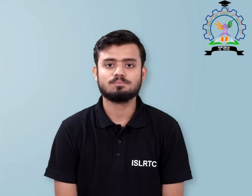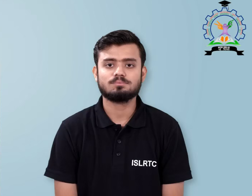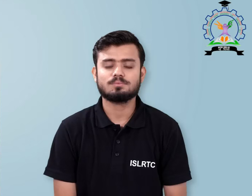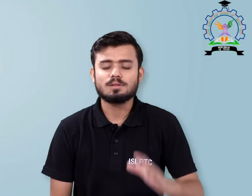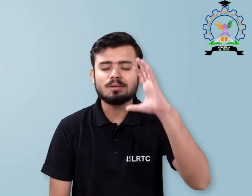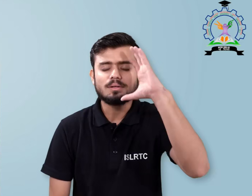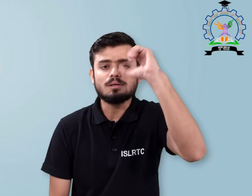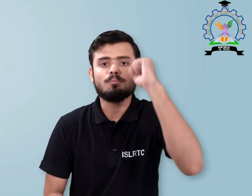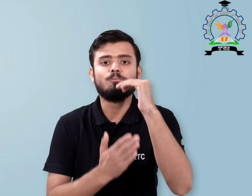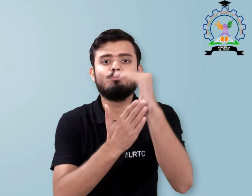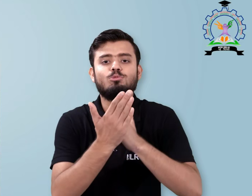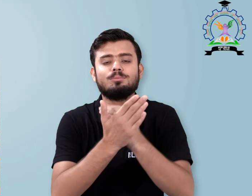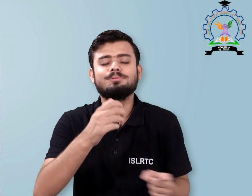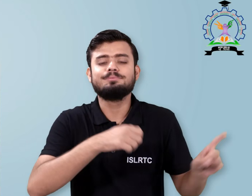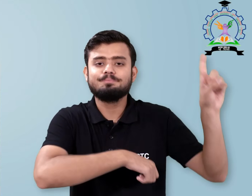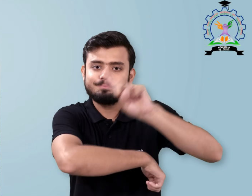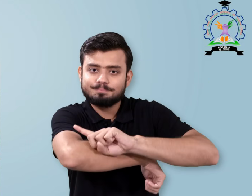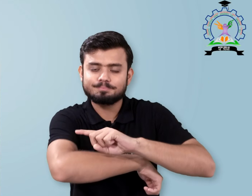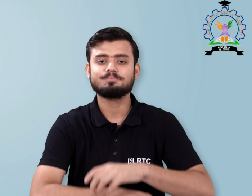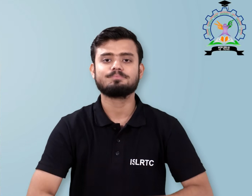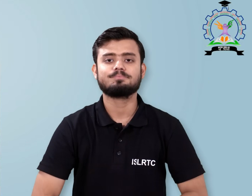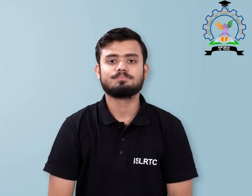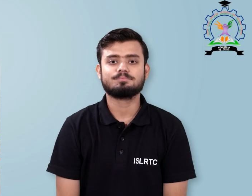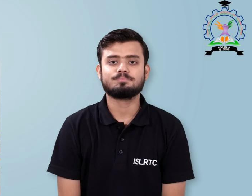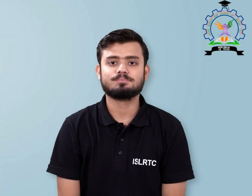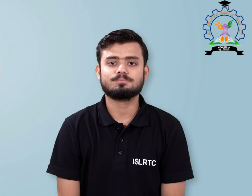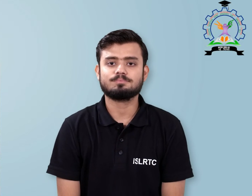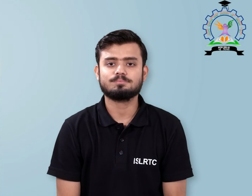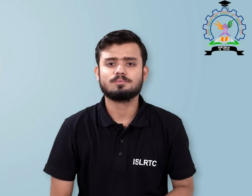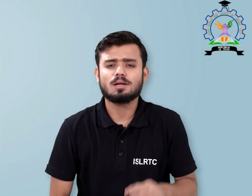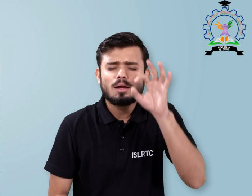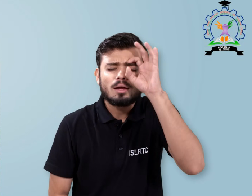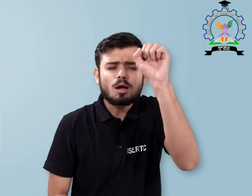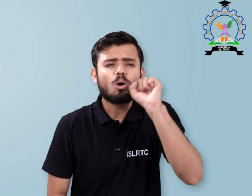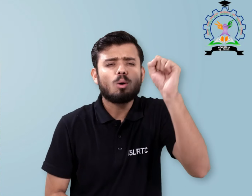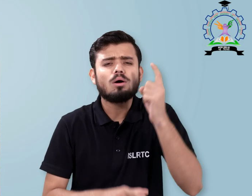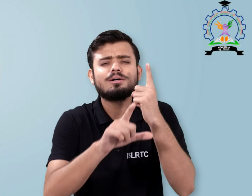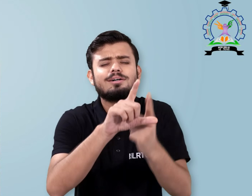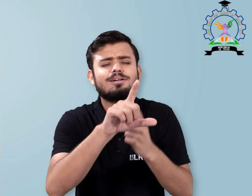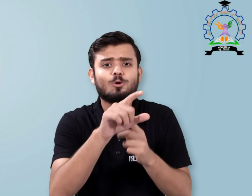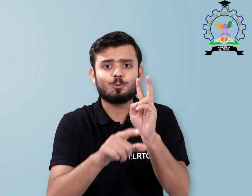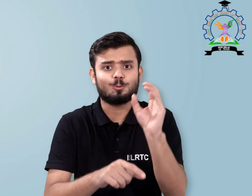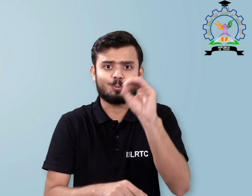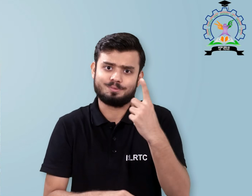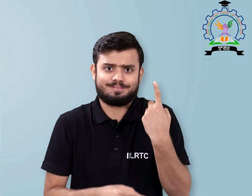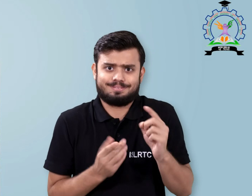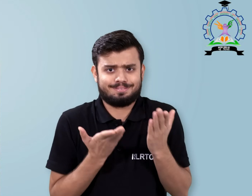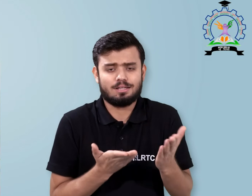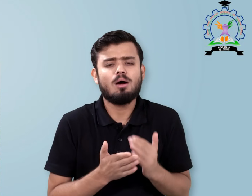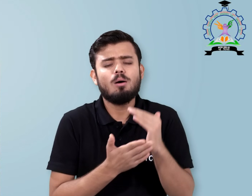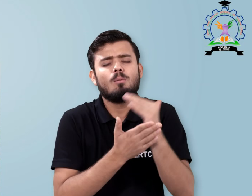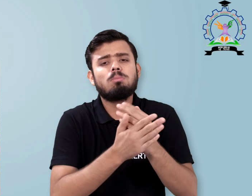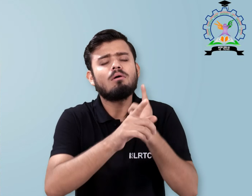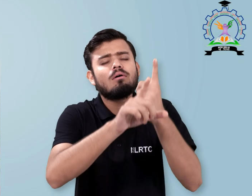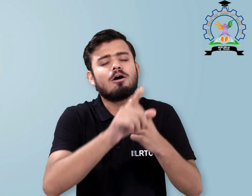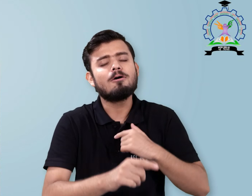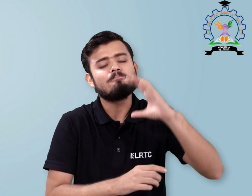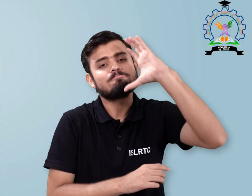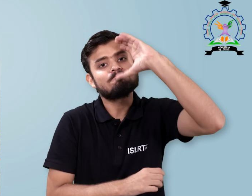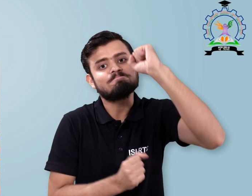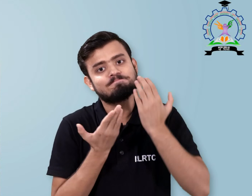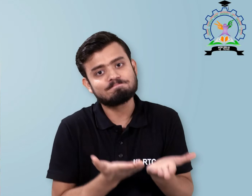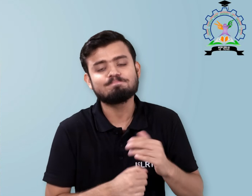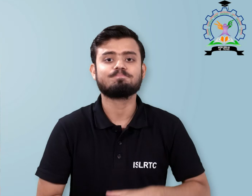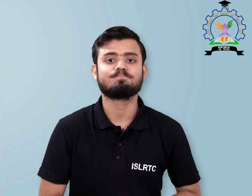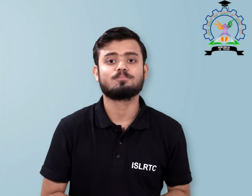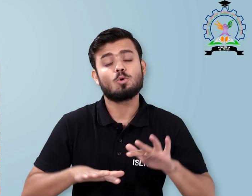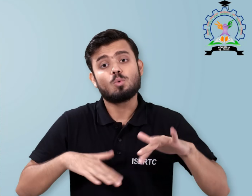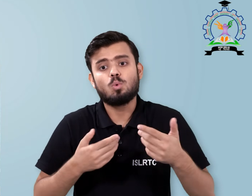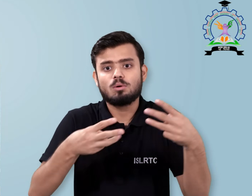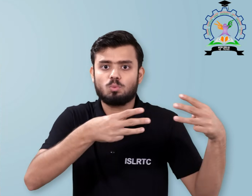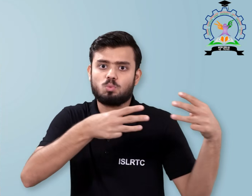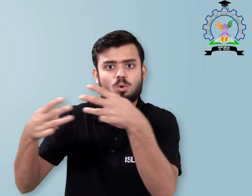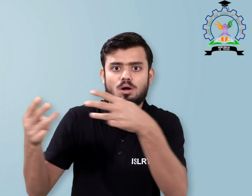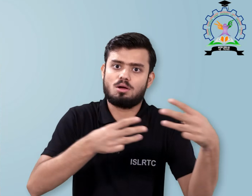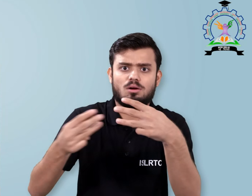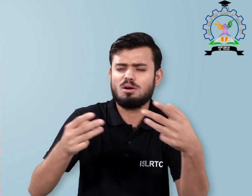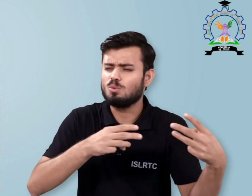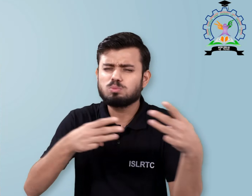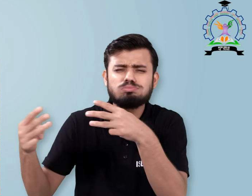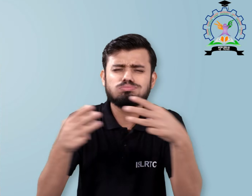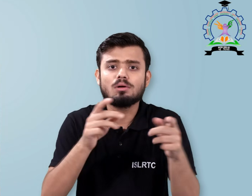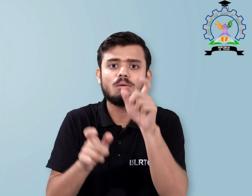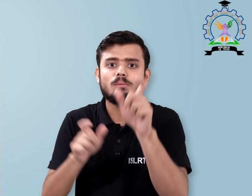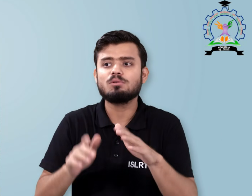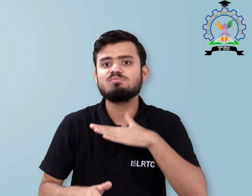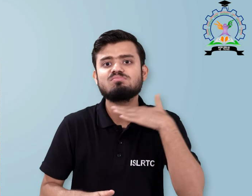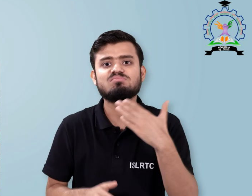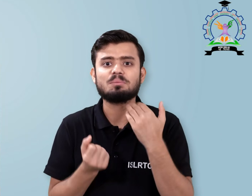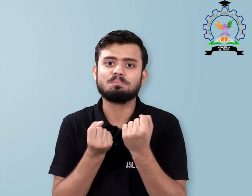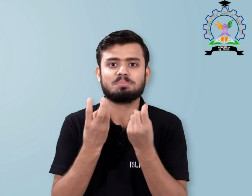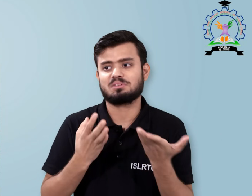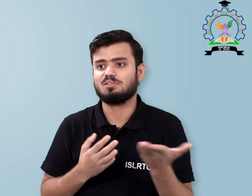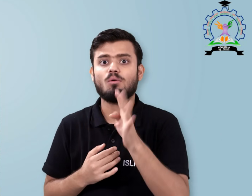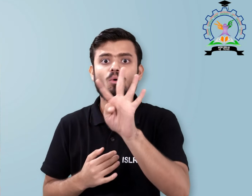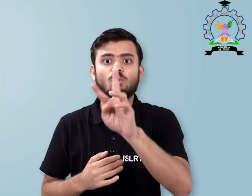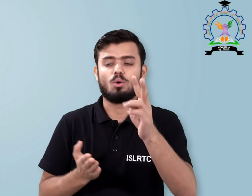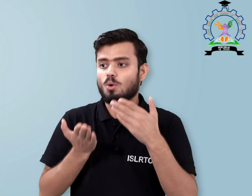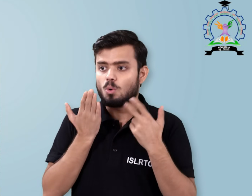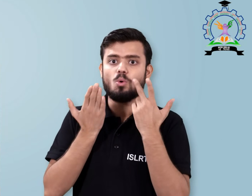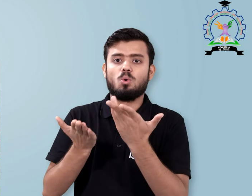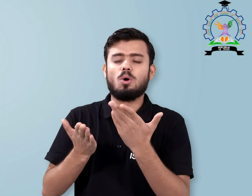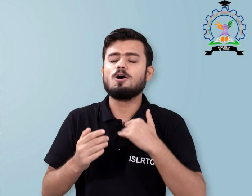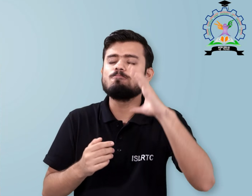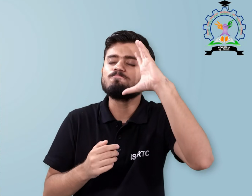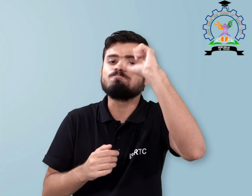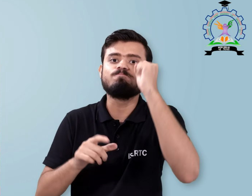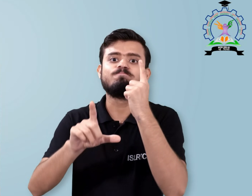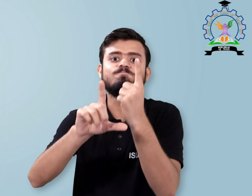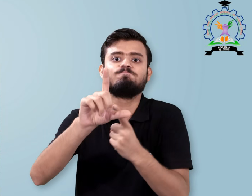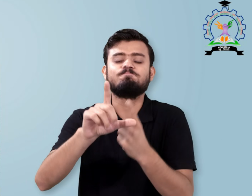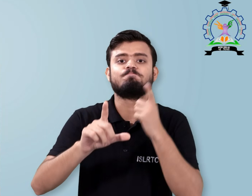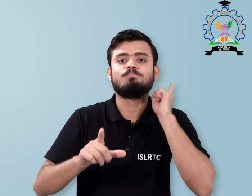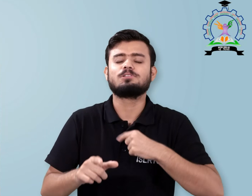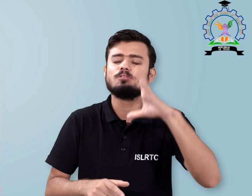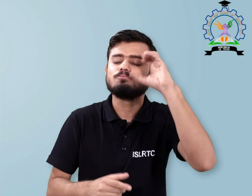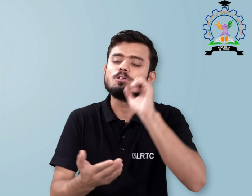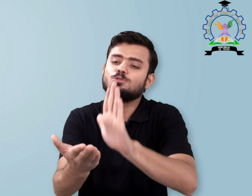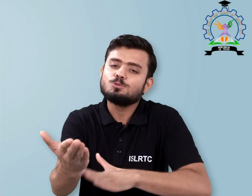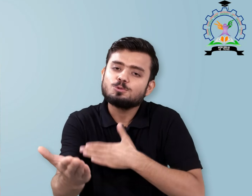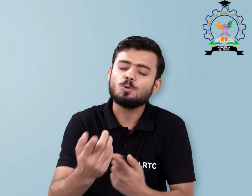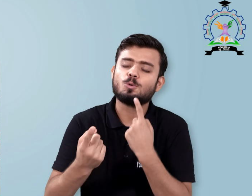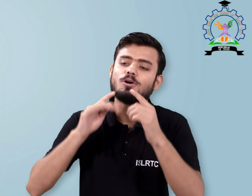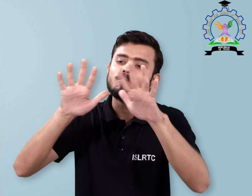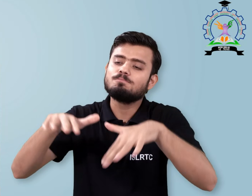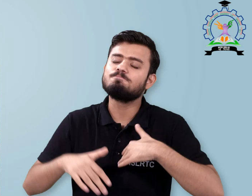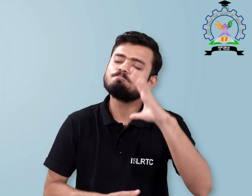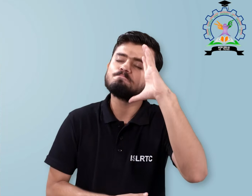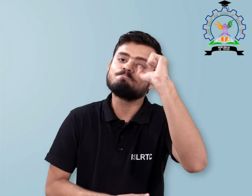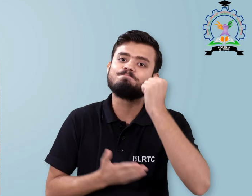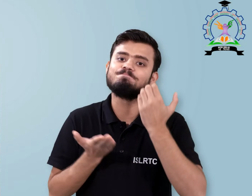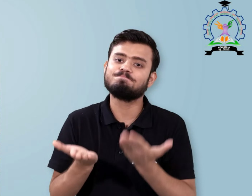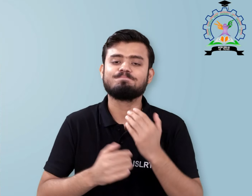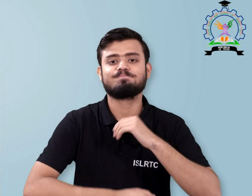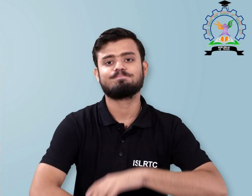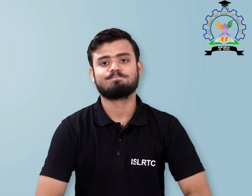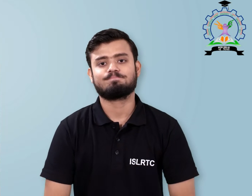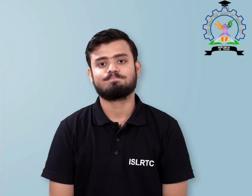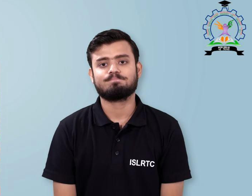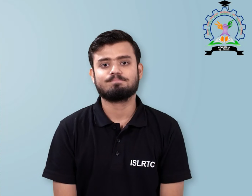Commemorate To mark the memory of someone or something, often through a ceremony.